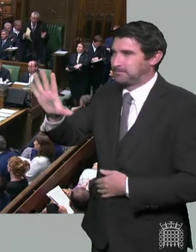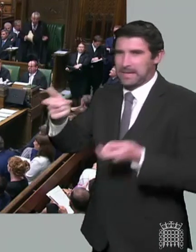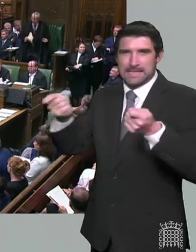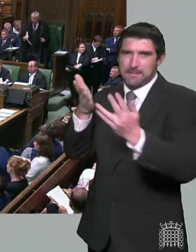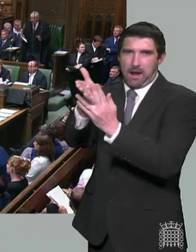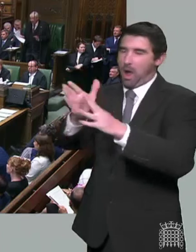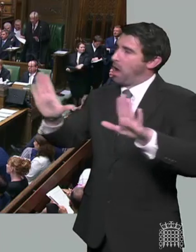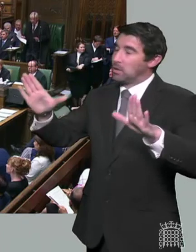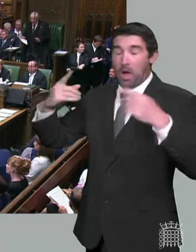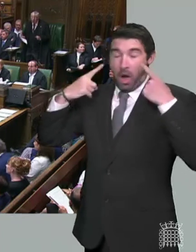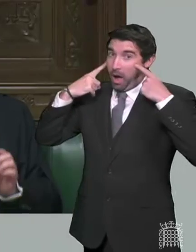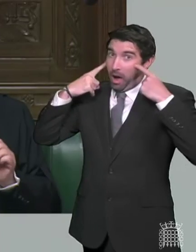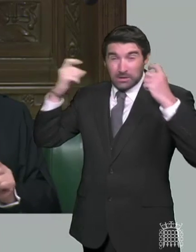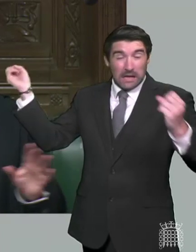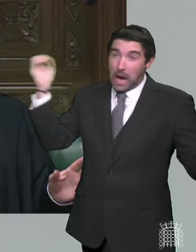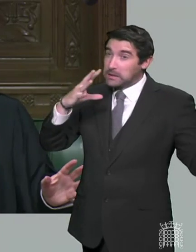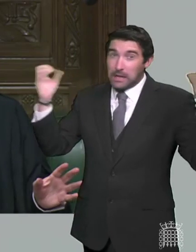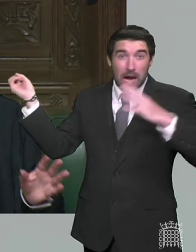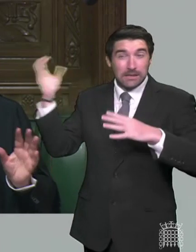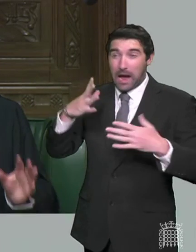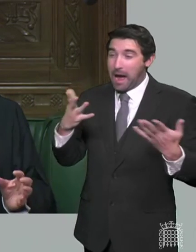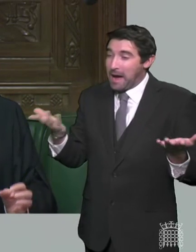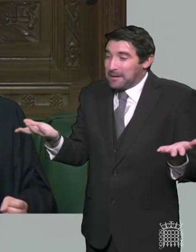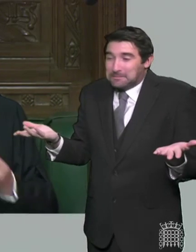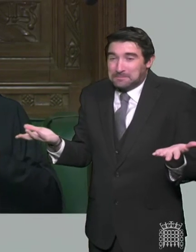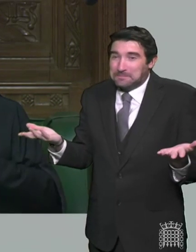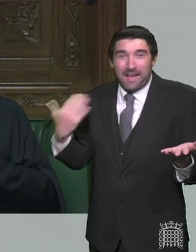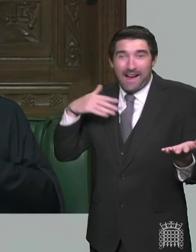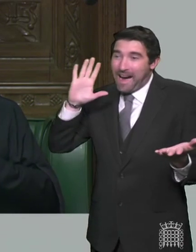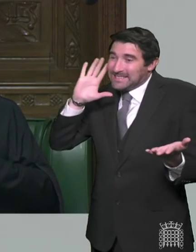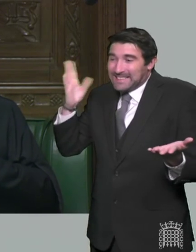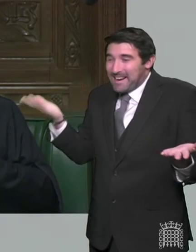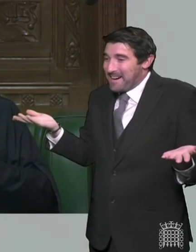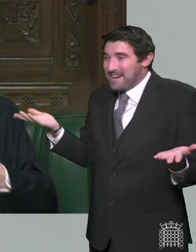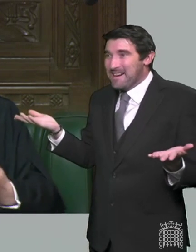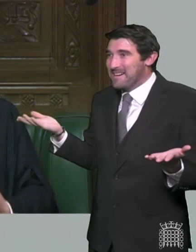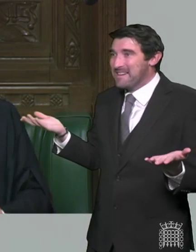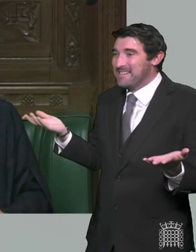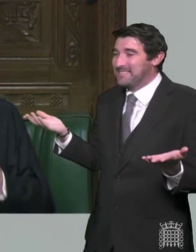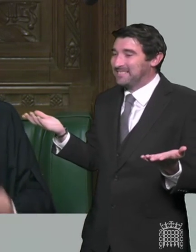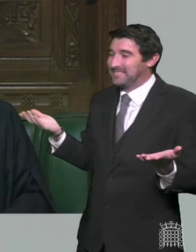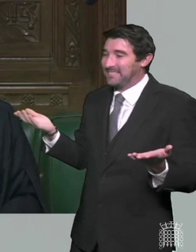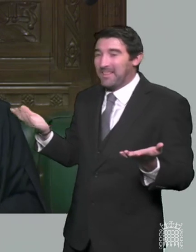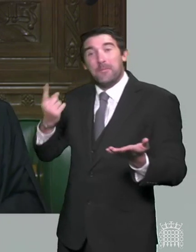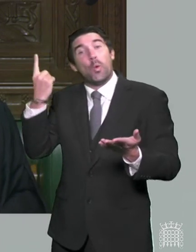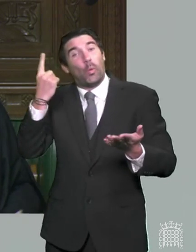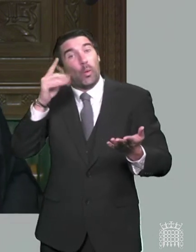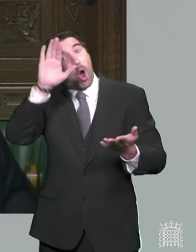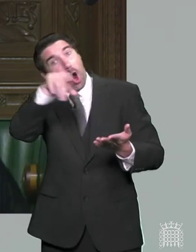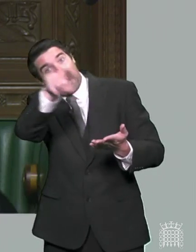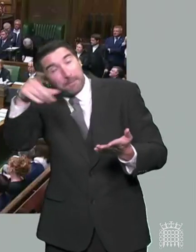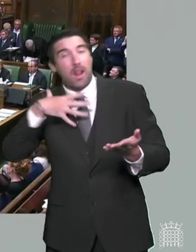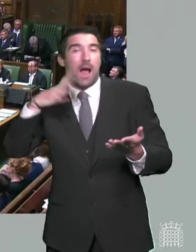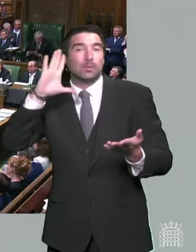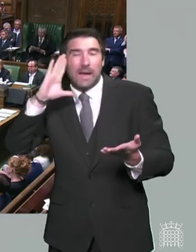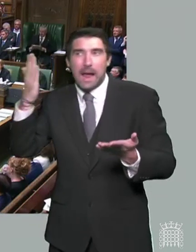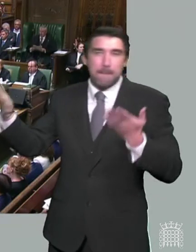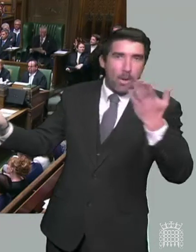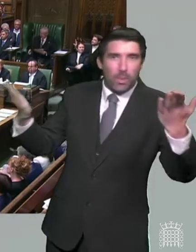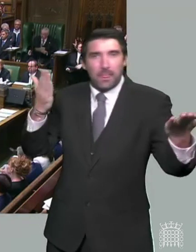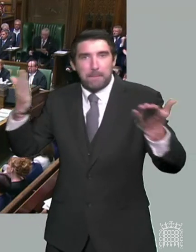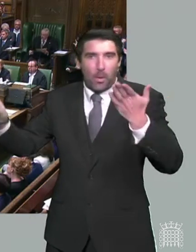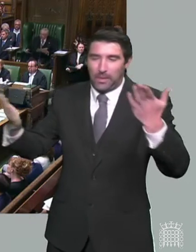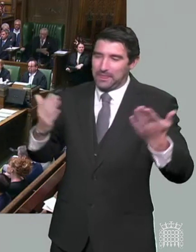Look, I want to hear the questions and the answers. Whether you like it or not, but I genuinely believe it, the public who watch Prime Minister’s questions also want to hear both.